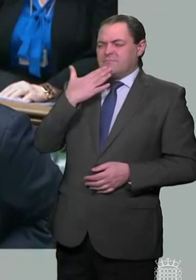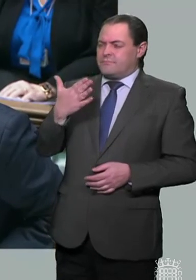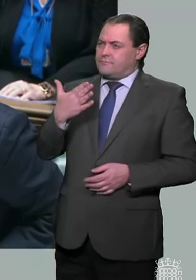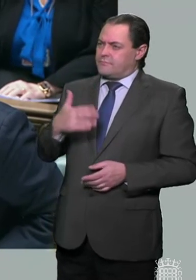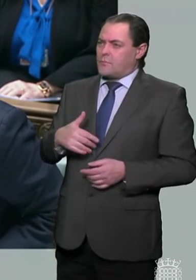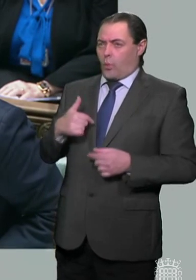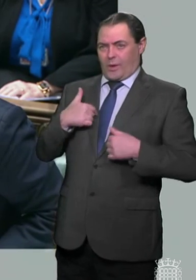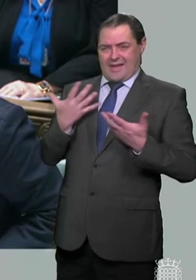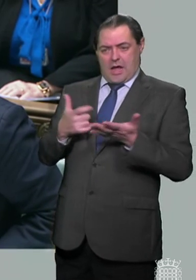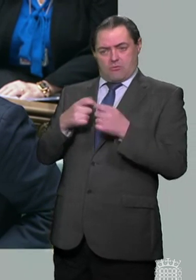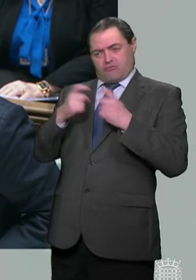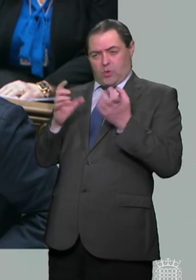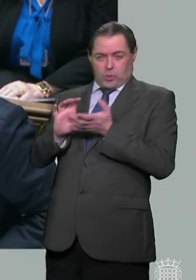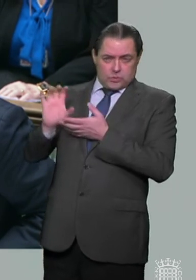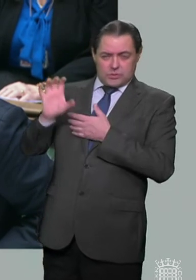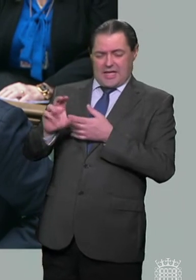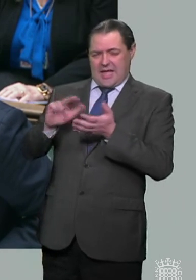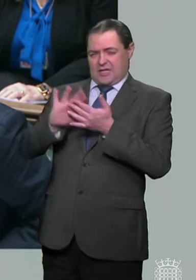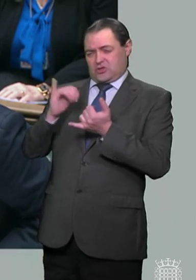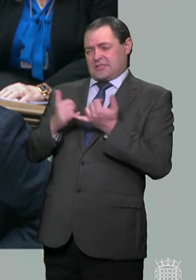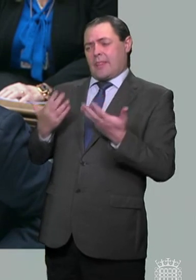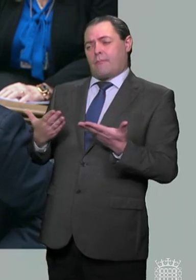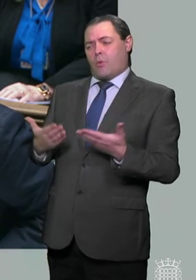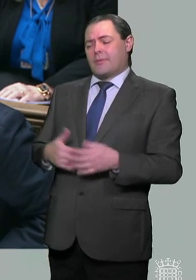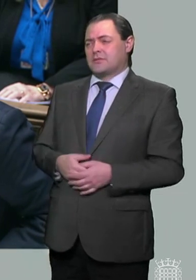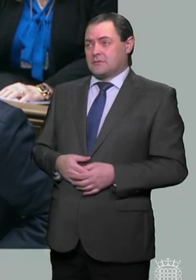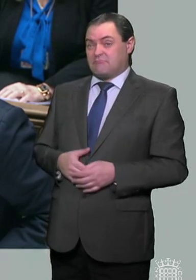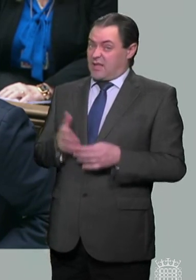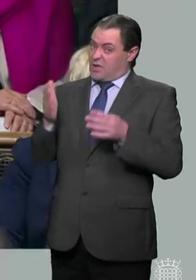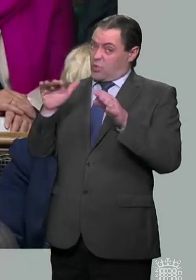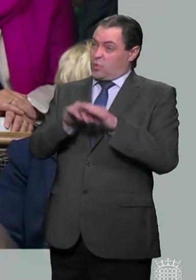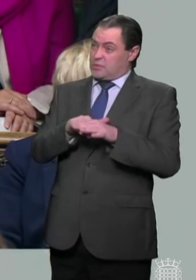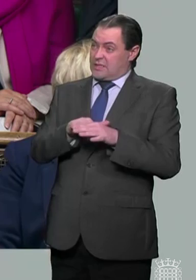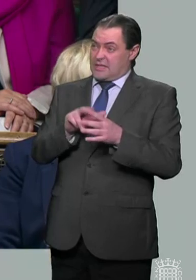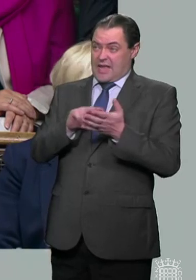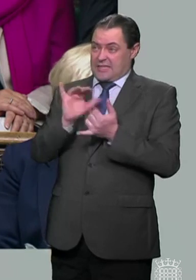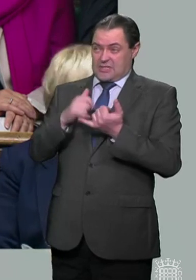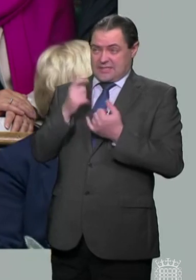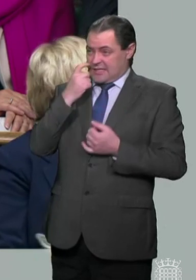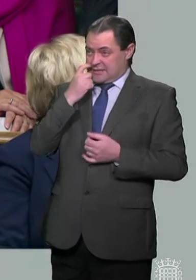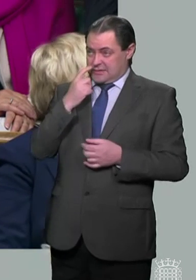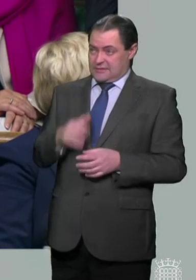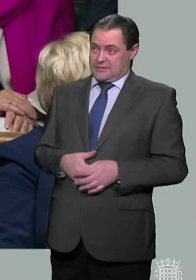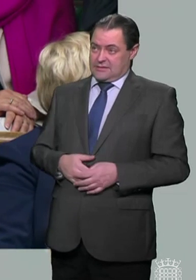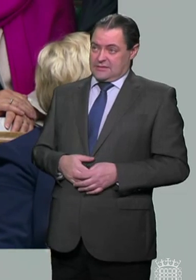We are putting record funding into the NHS, including NHS dentistry.